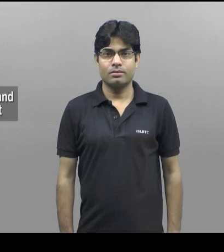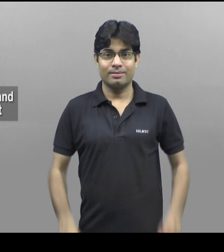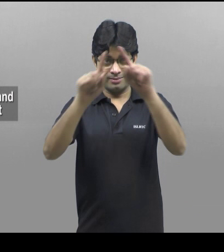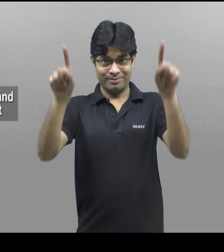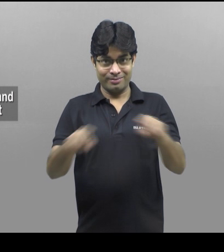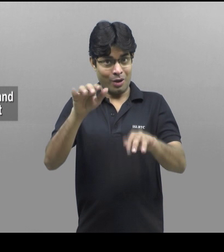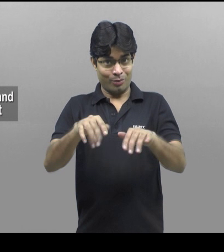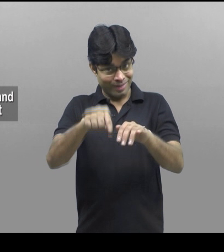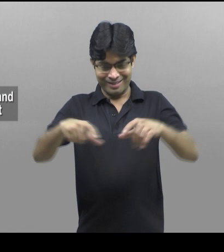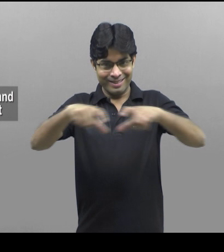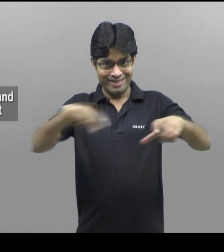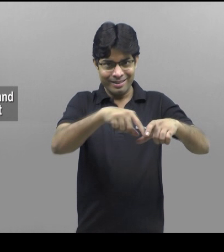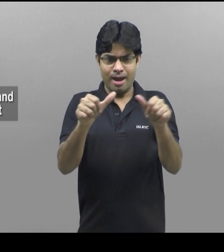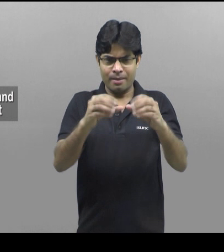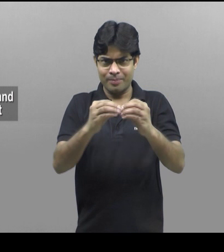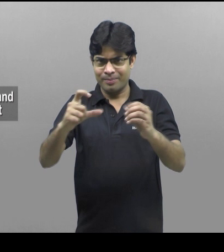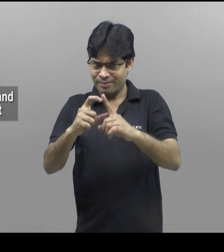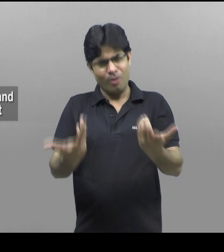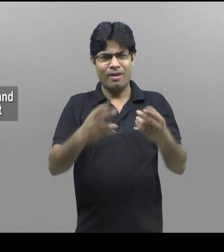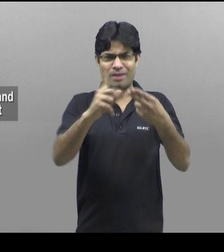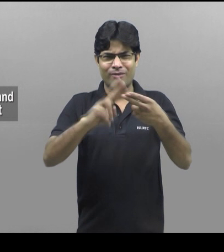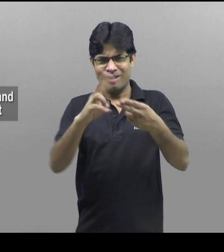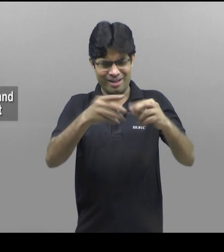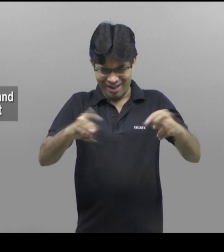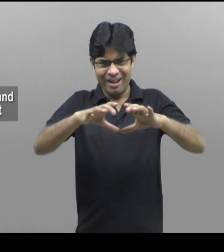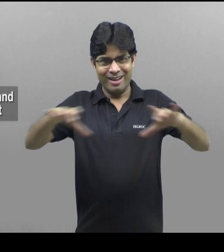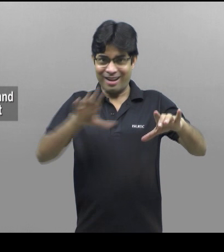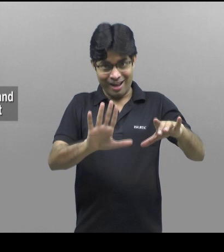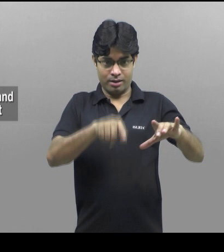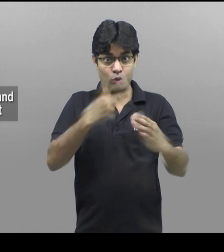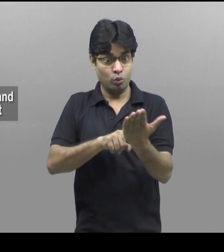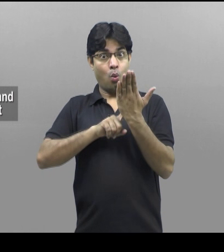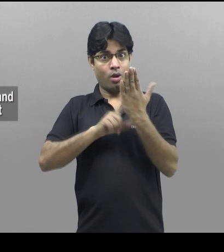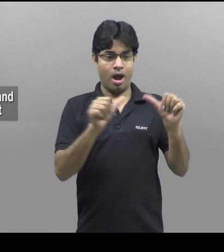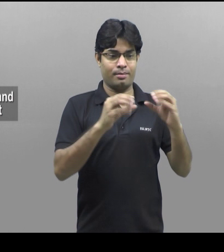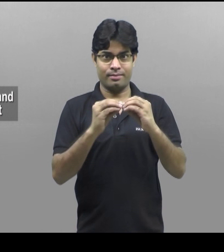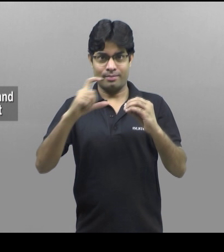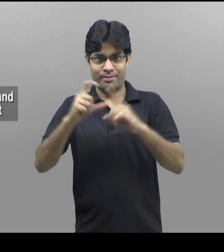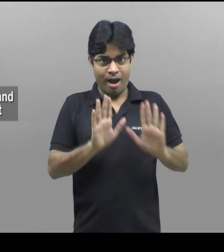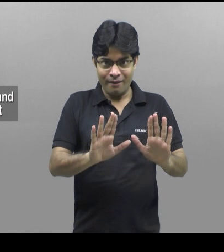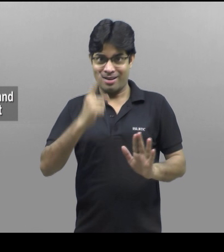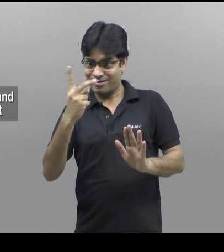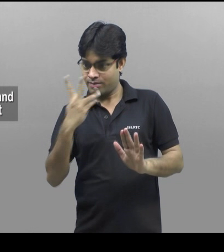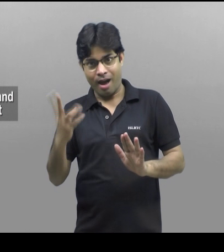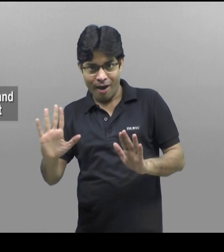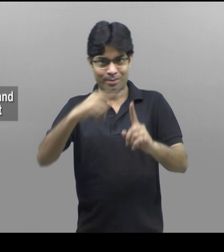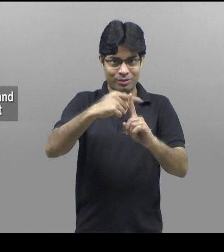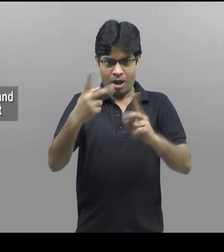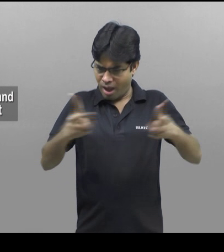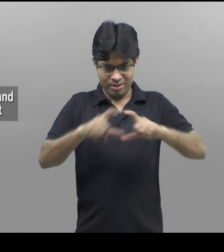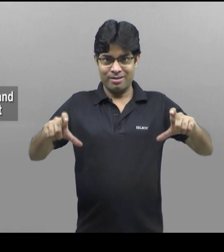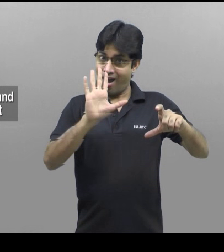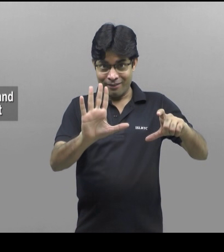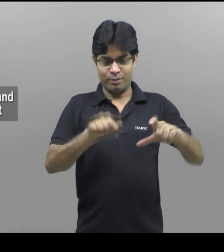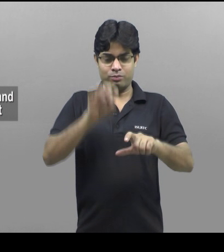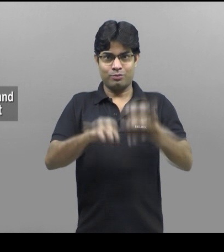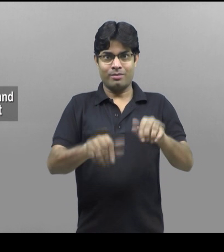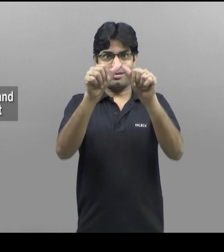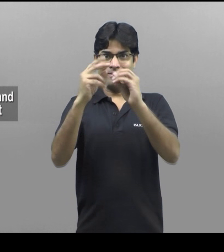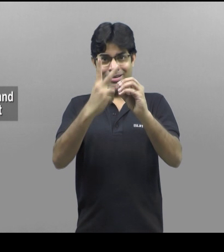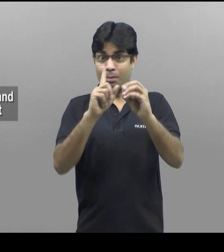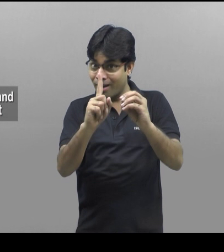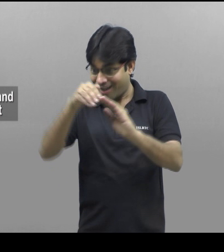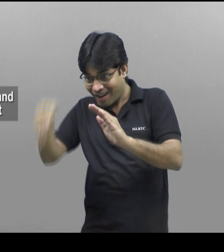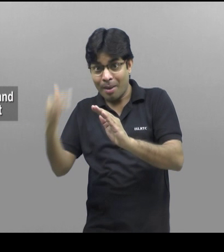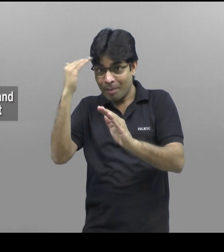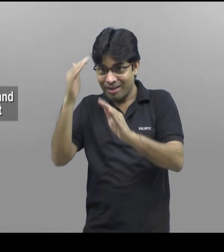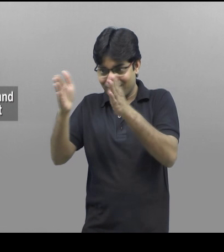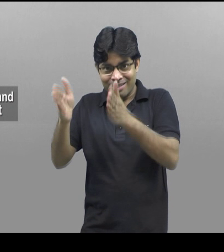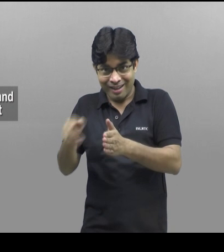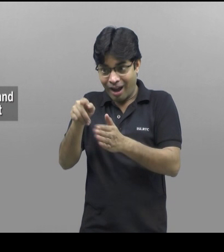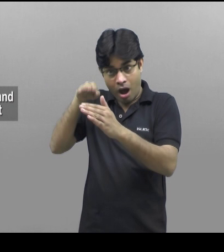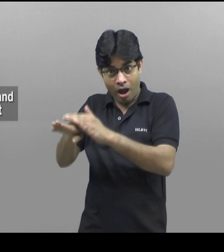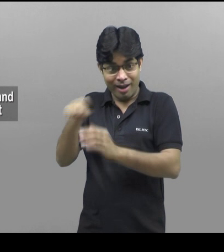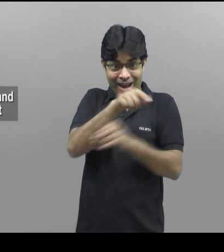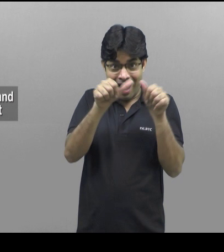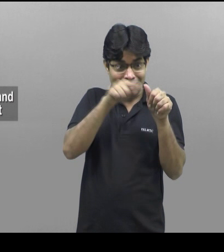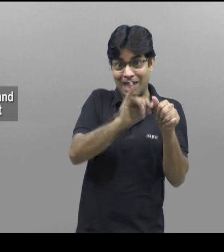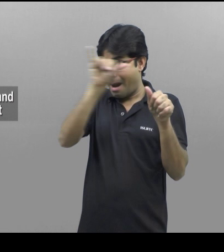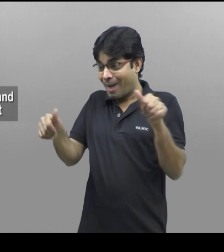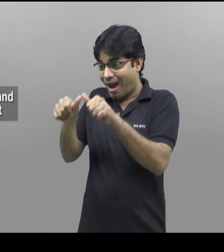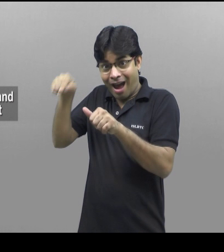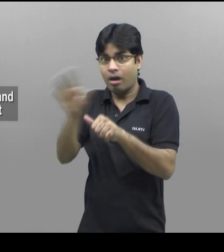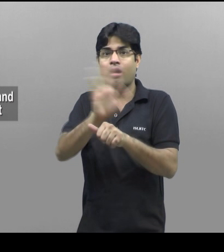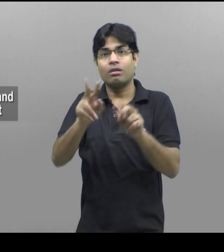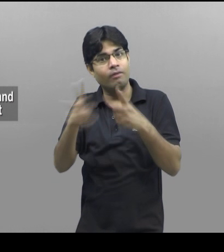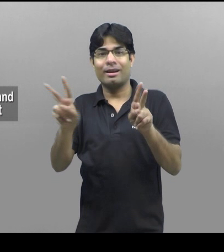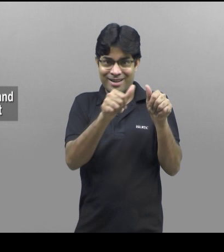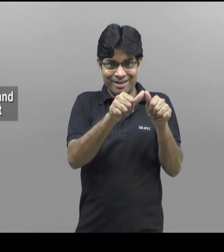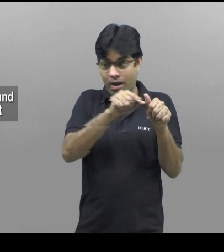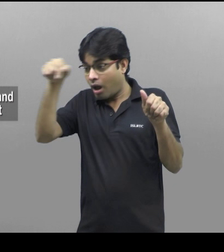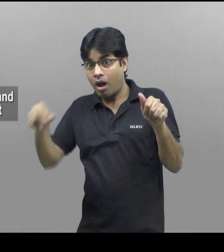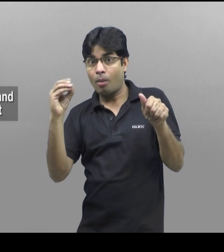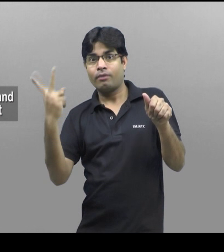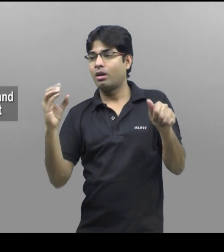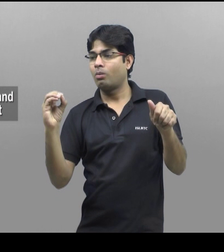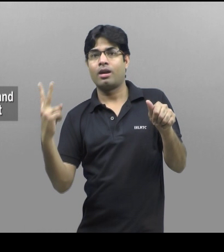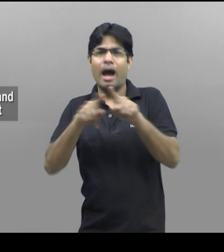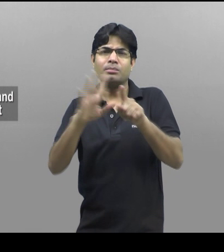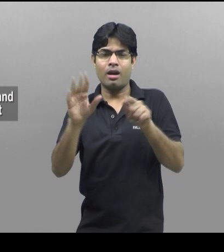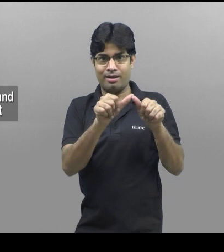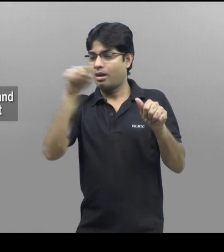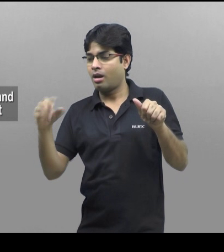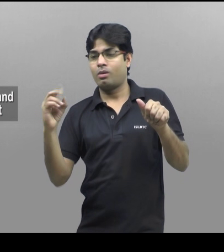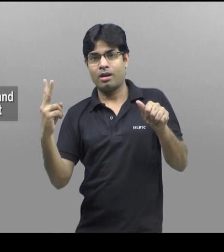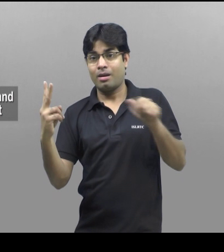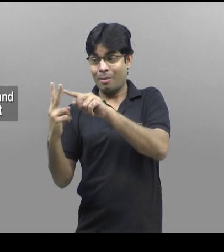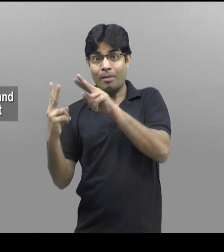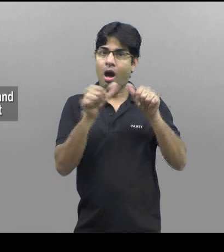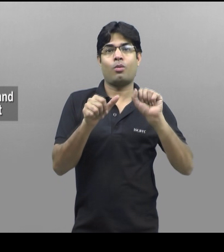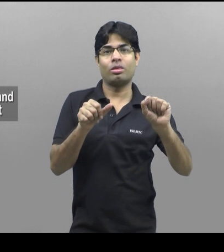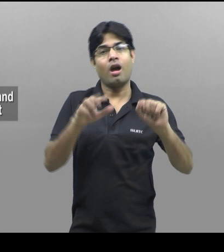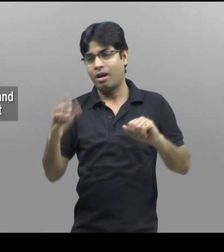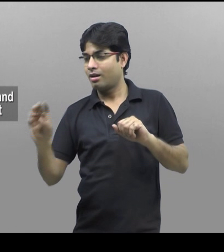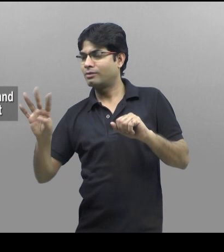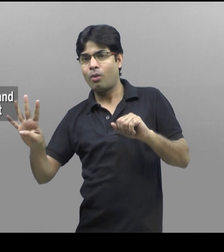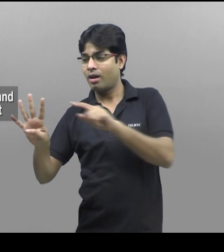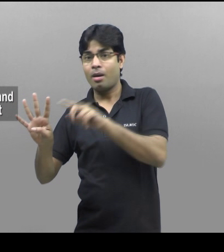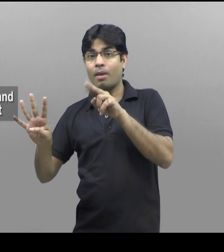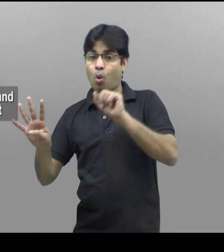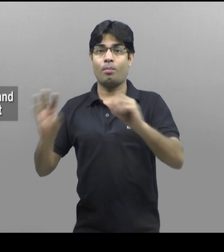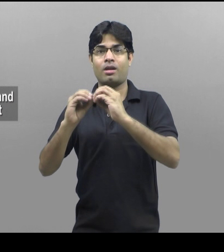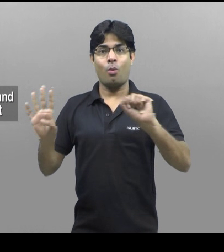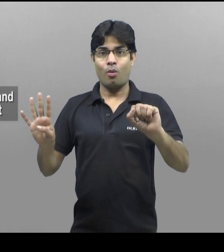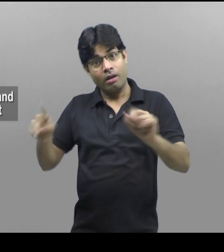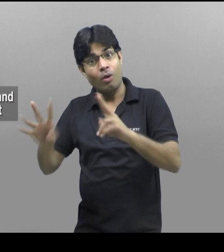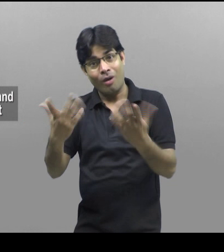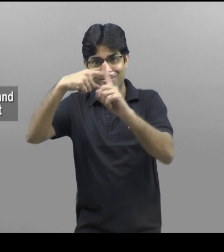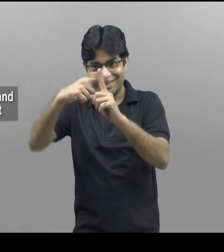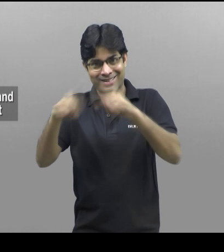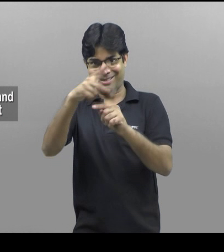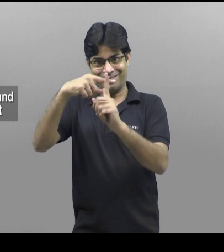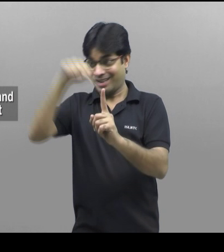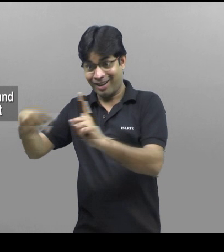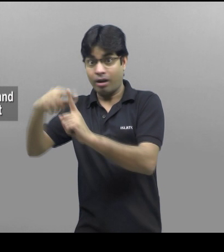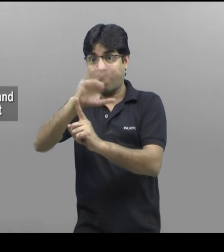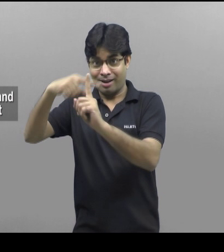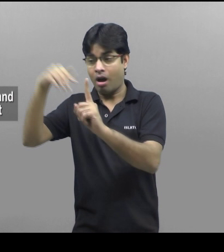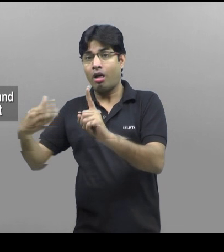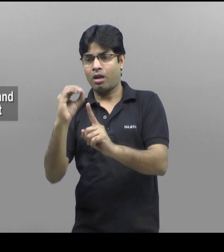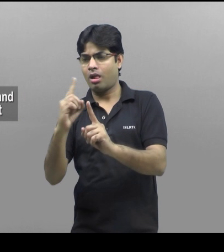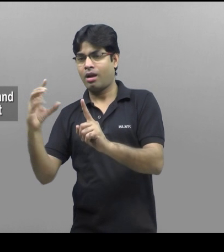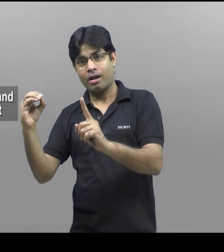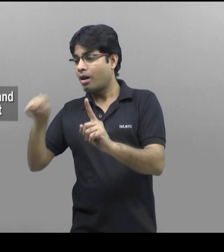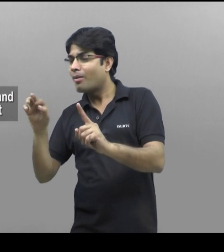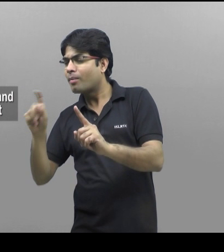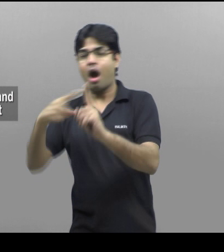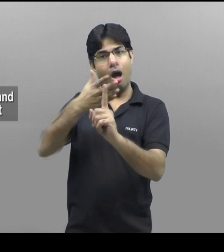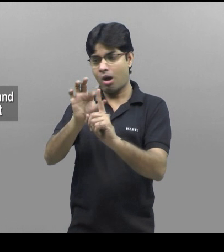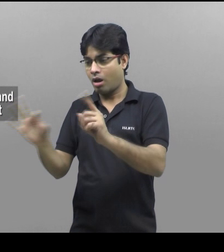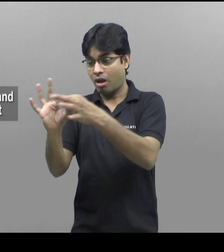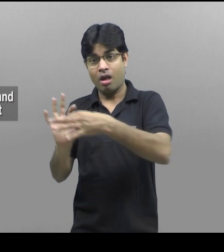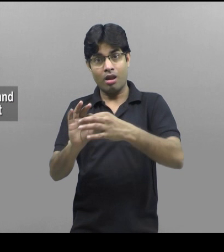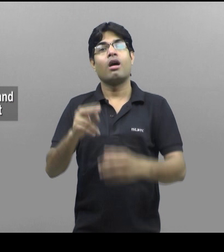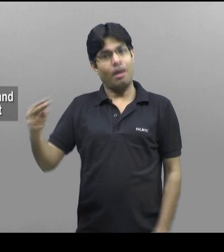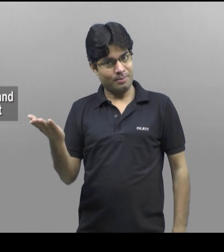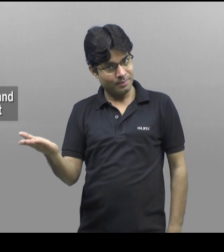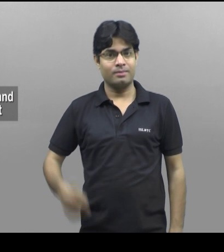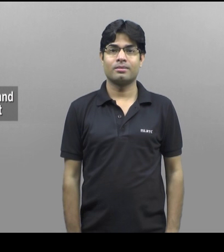Arithematic and Logic Unit